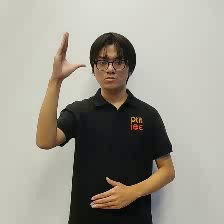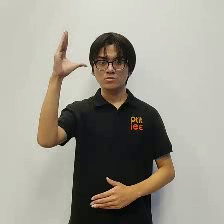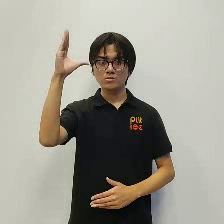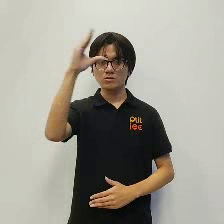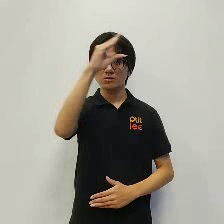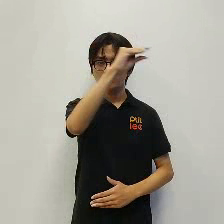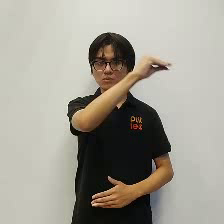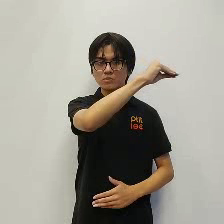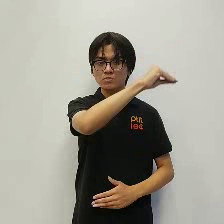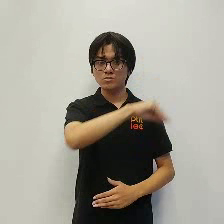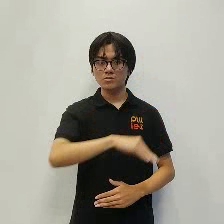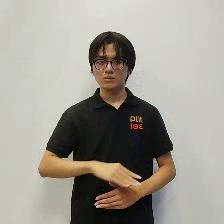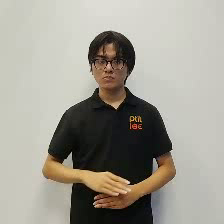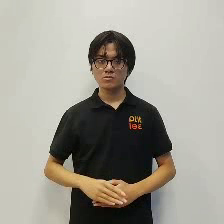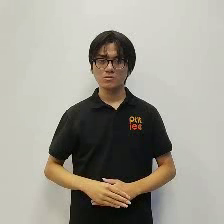Tối